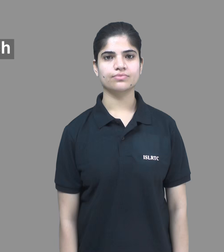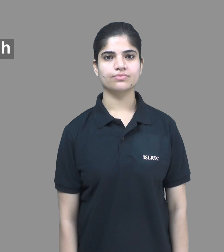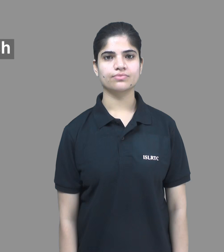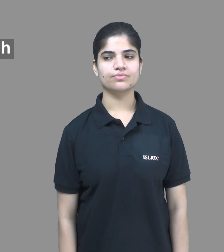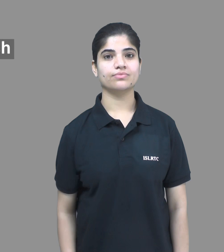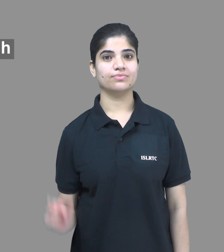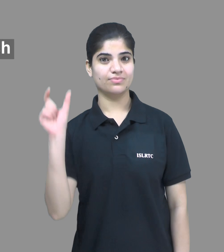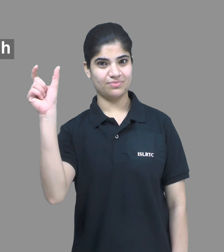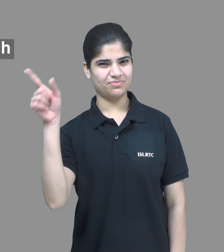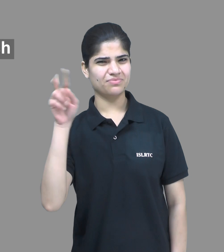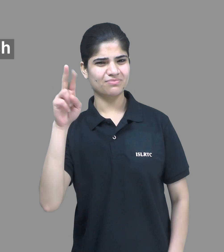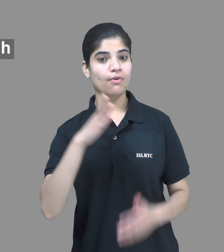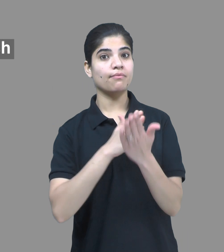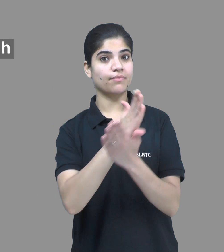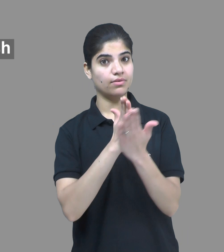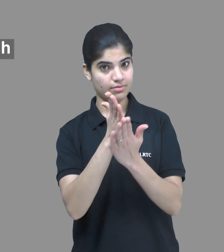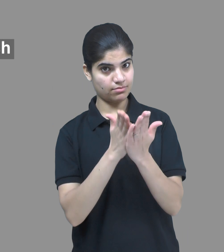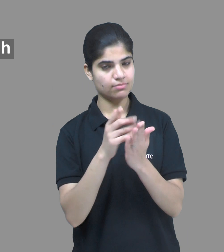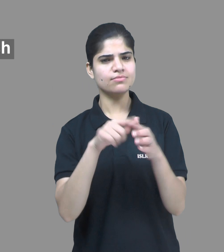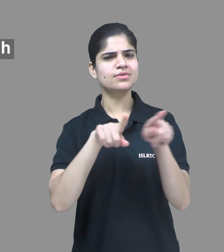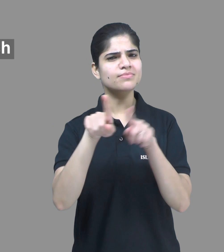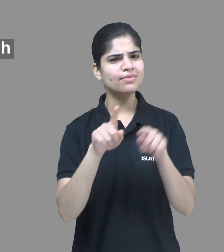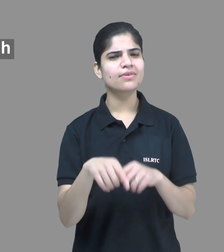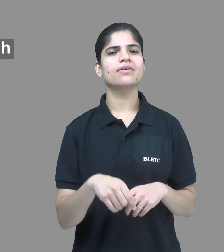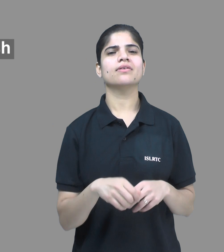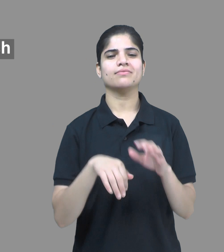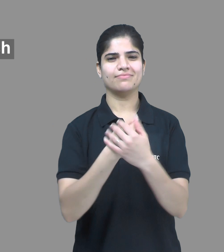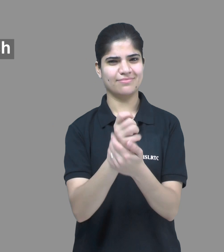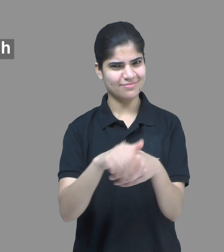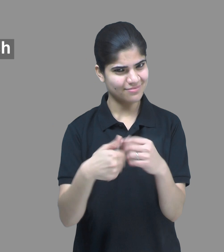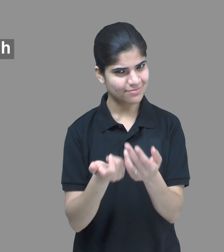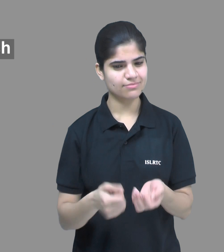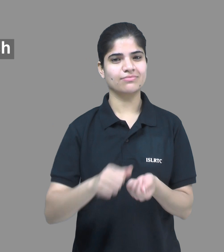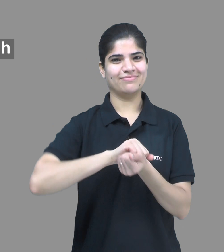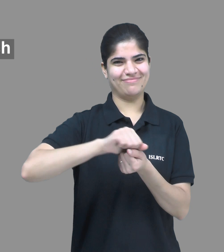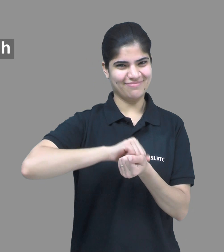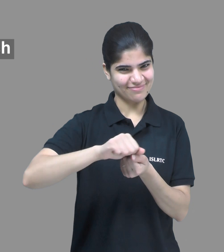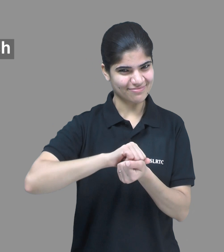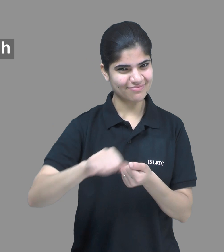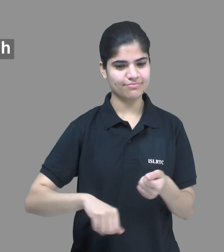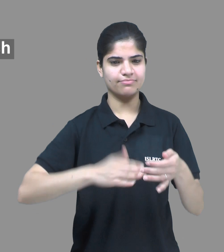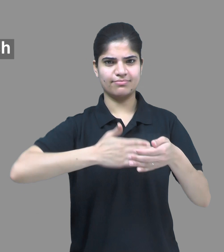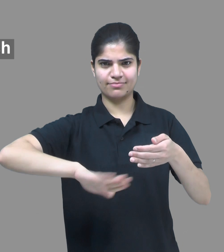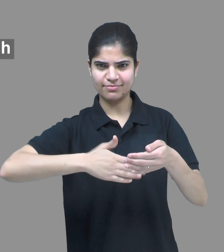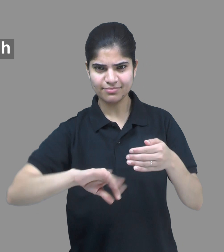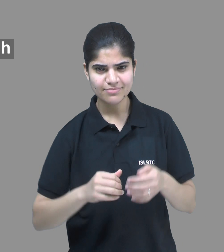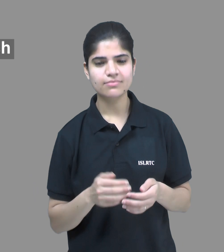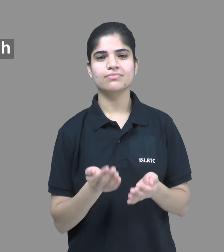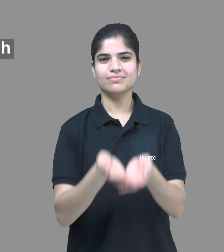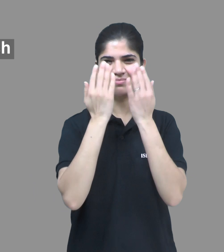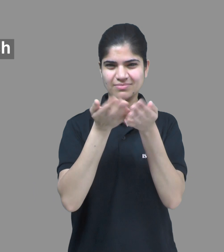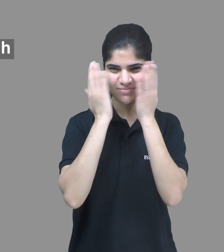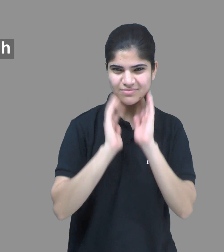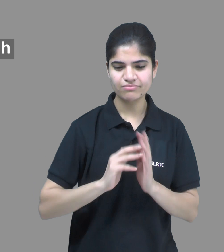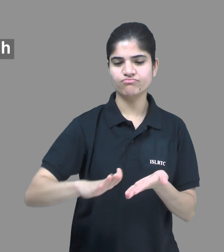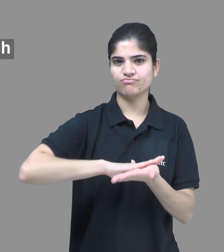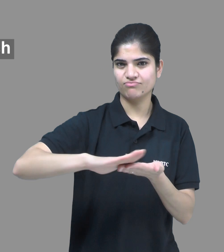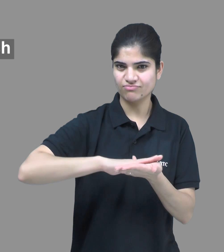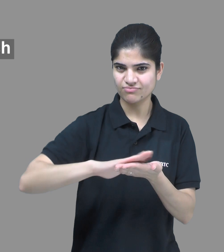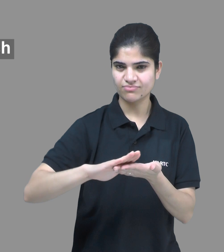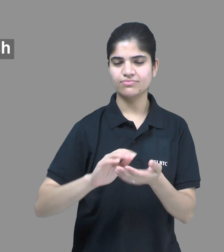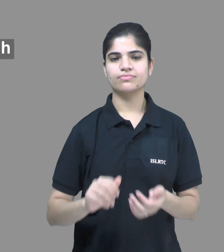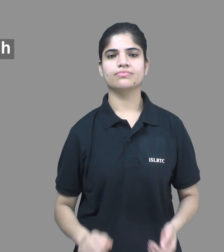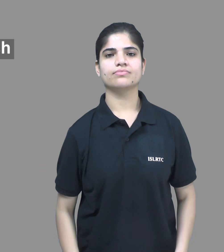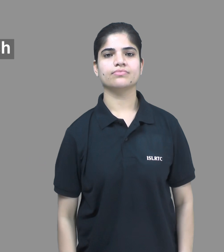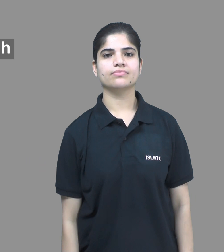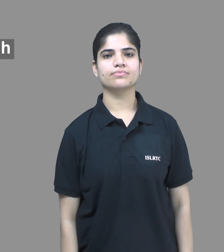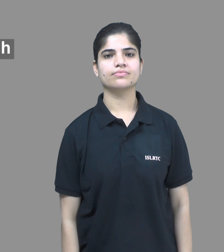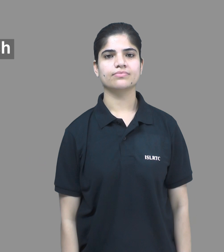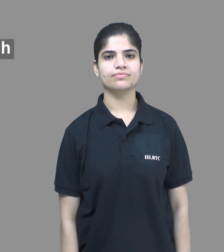Wash (Meaning)